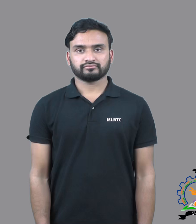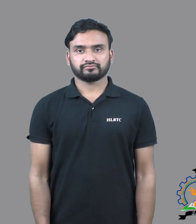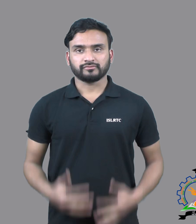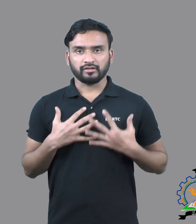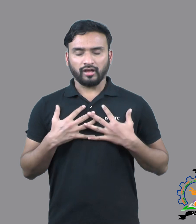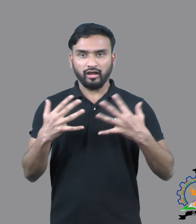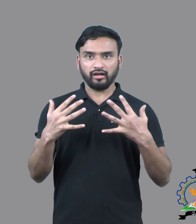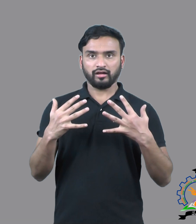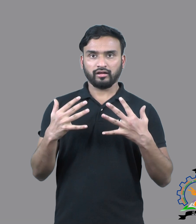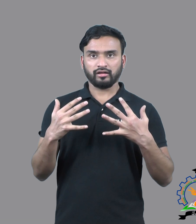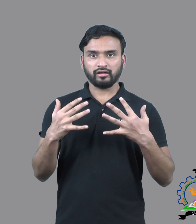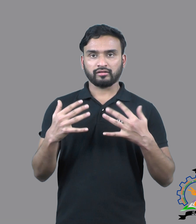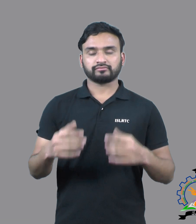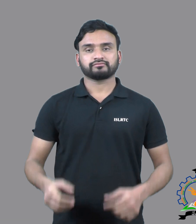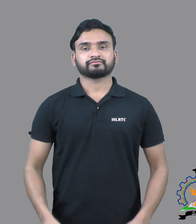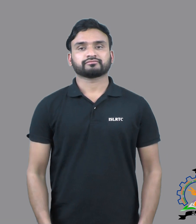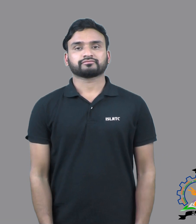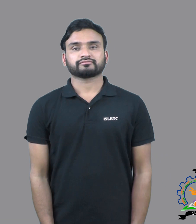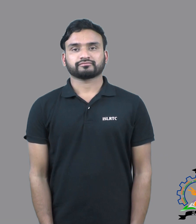Shocked